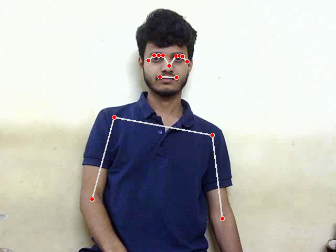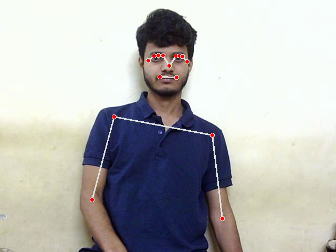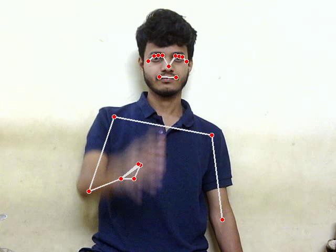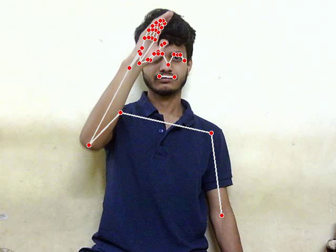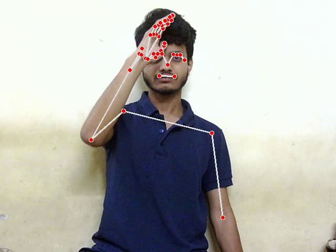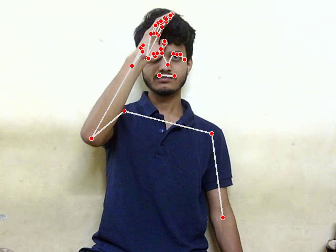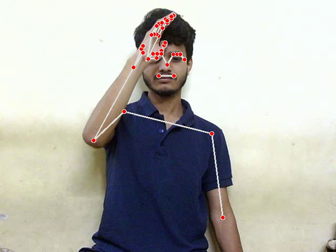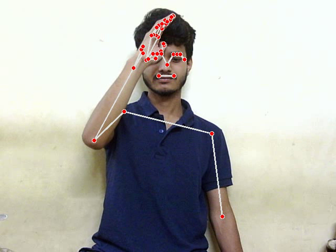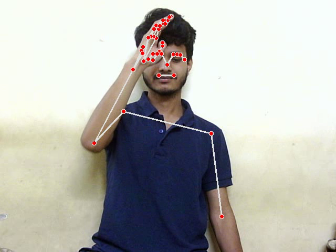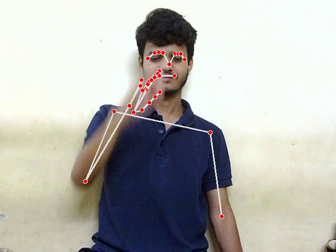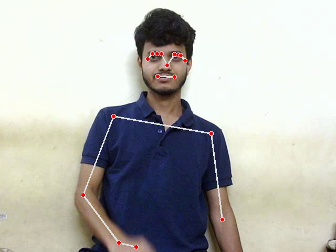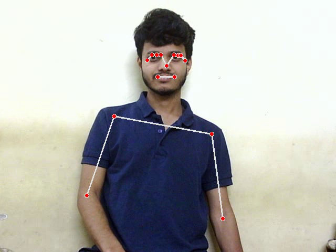father